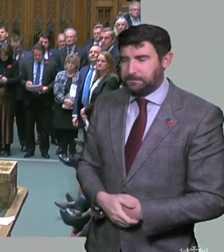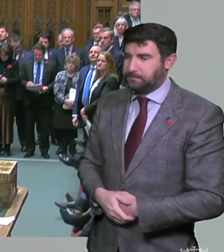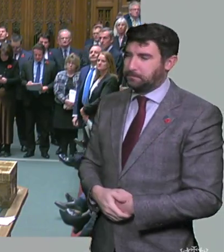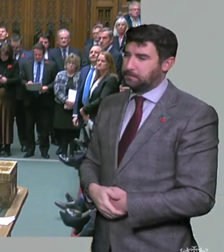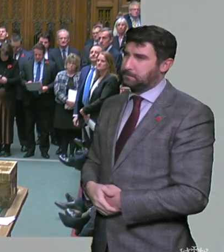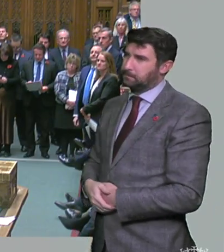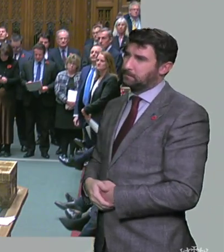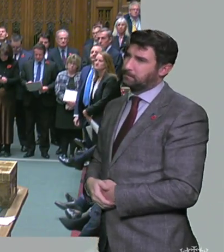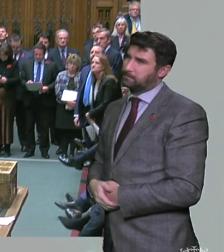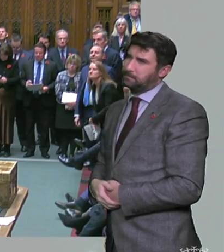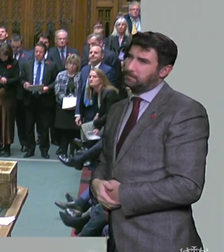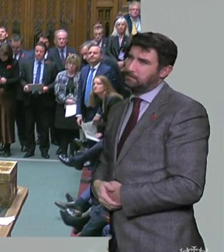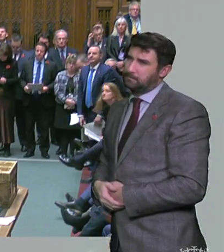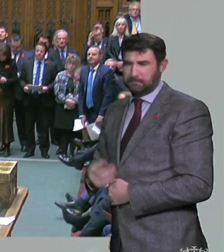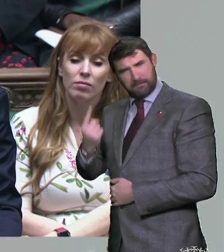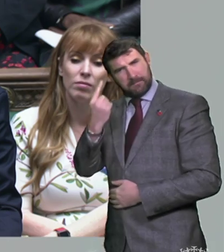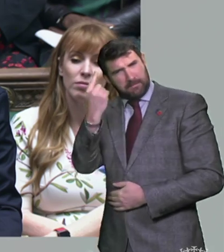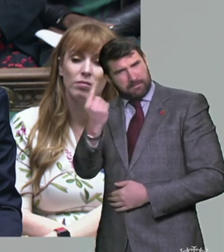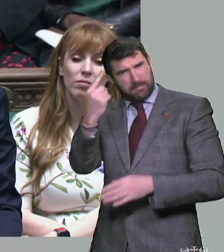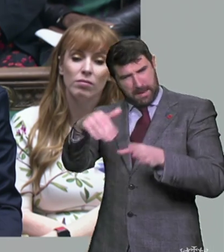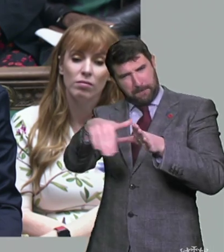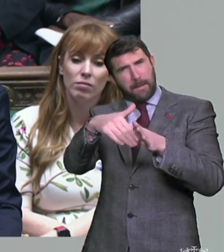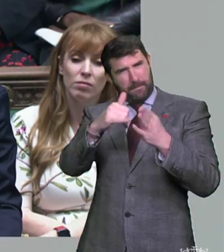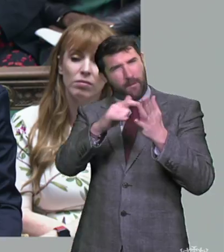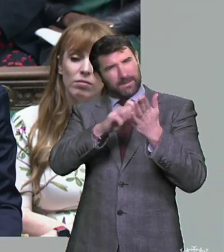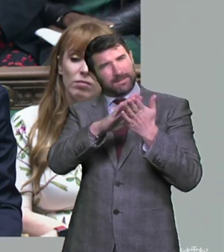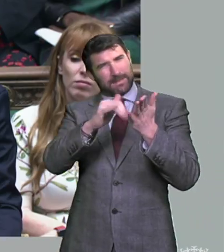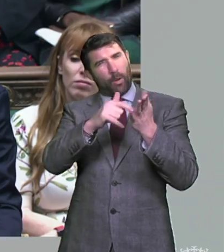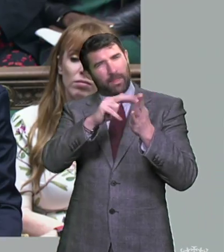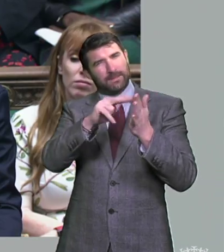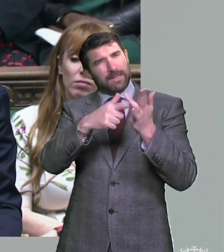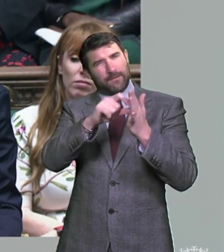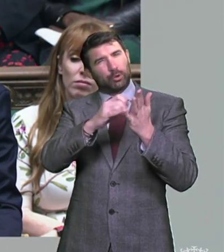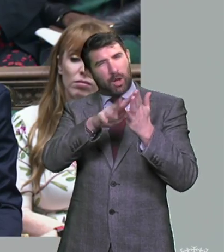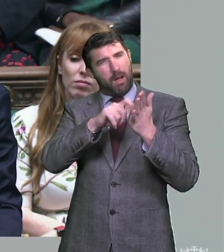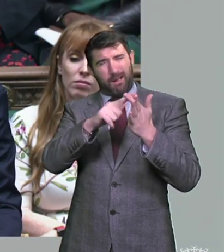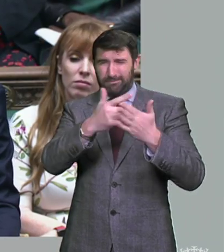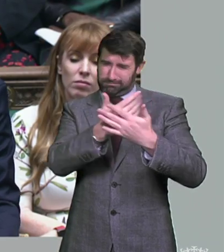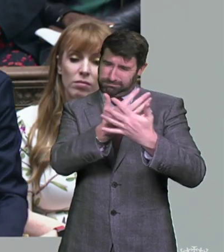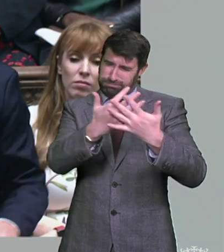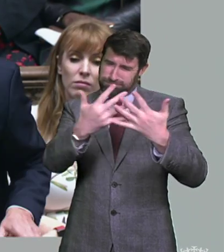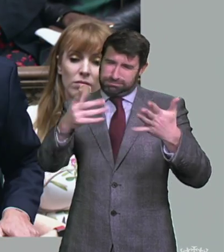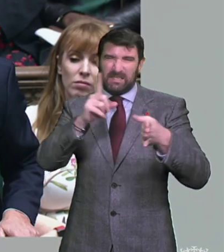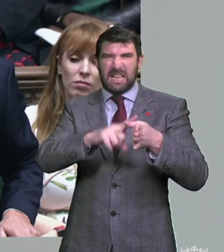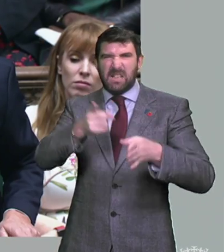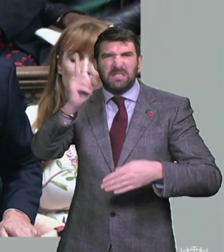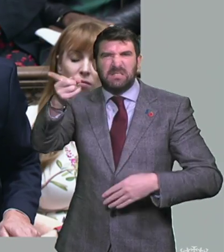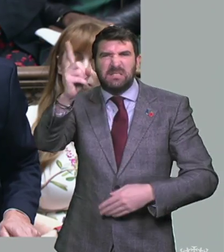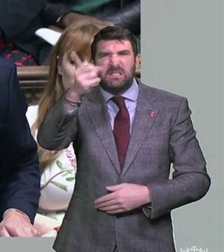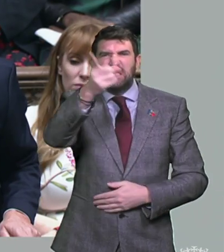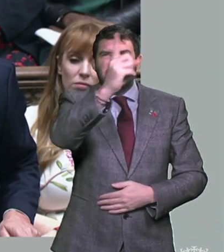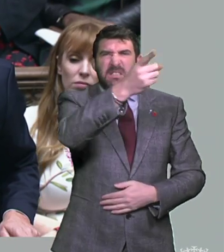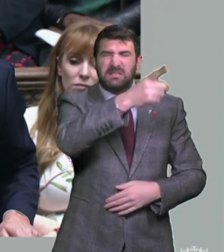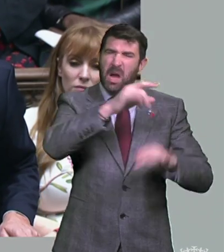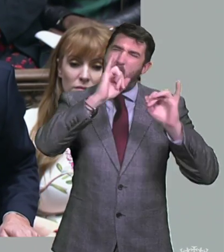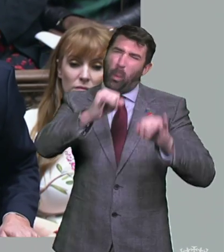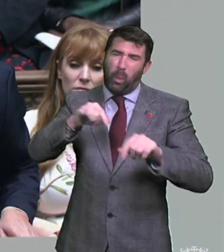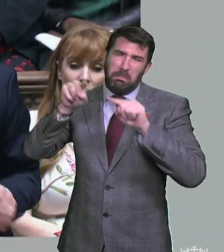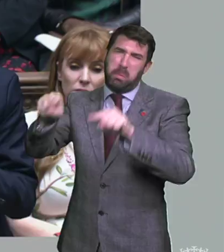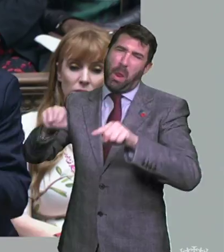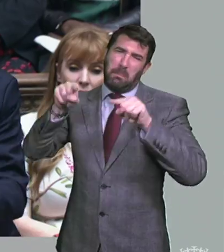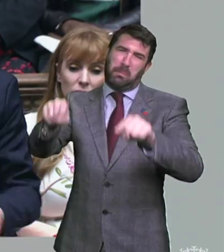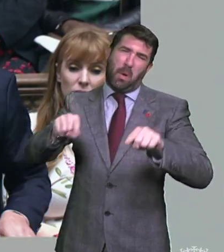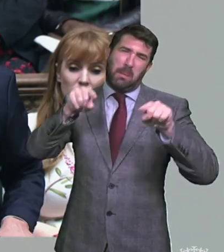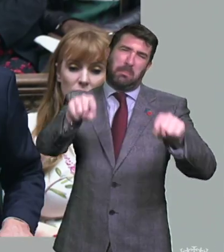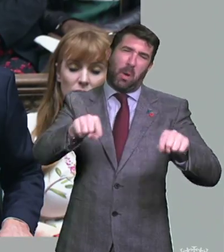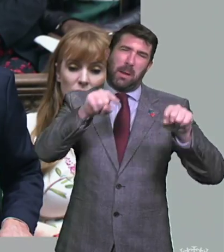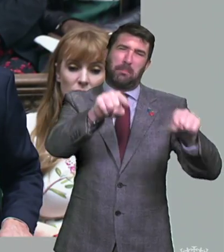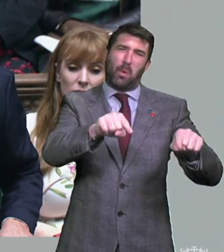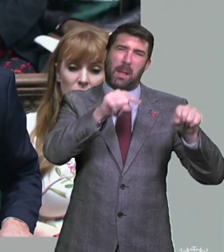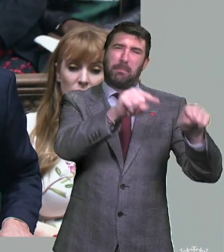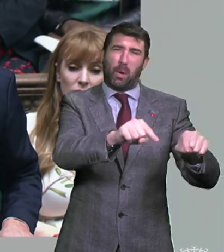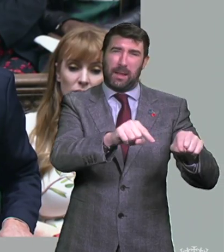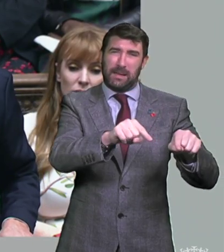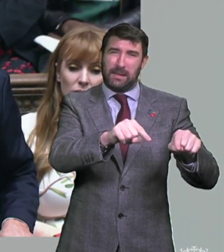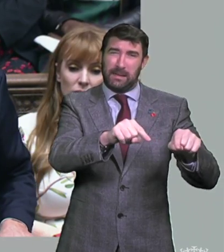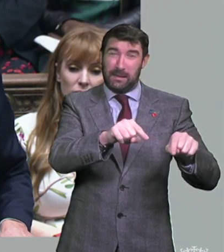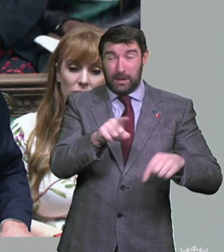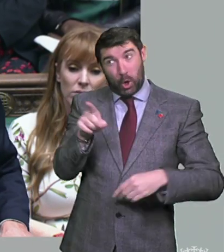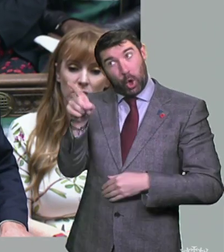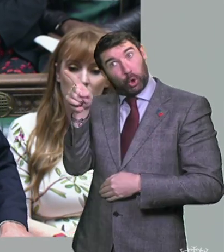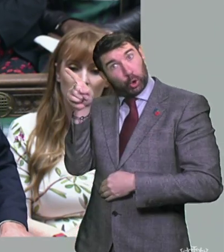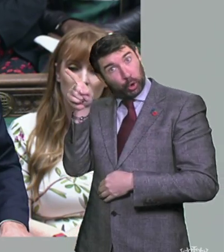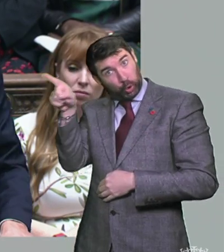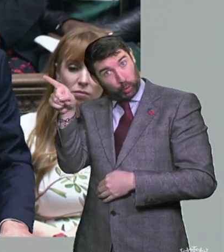The Member for South Staffordshire spent years courting the idea that he could intimidate others, blurring the lines to normalise bullying behaviour—it is precisely why the Prime Minister gave him a job.